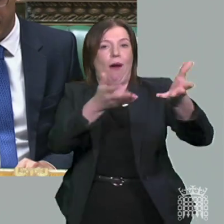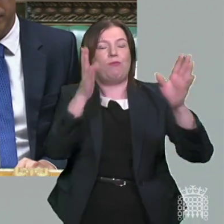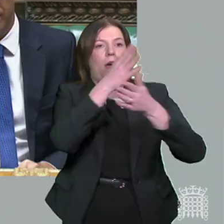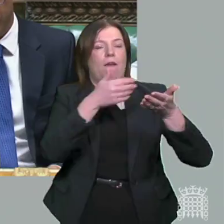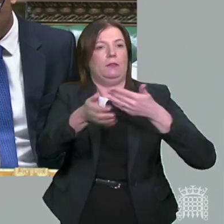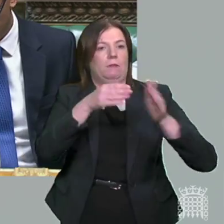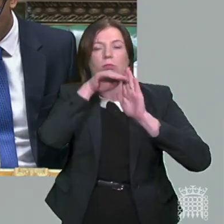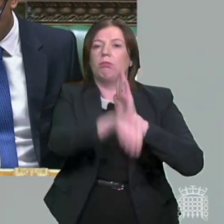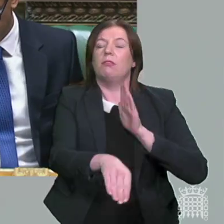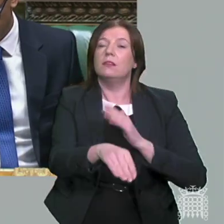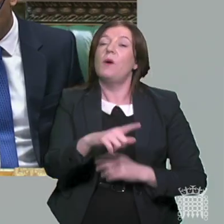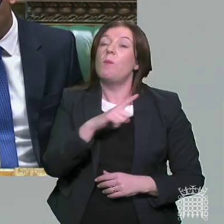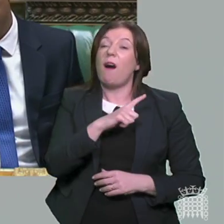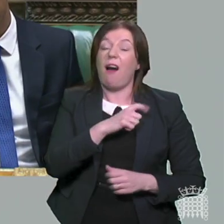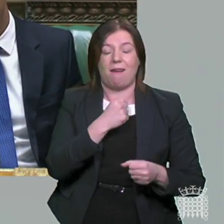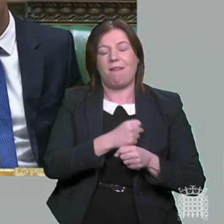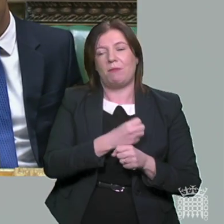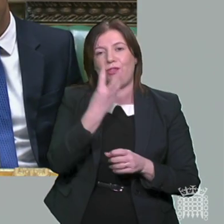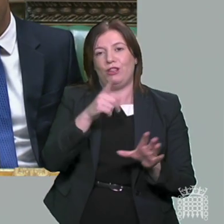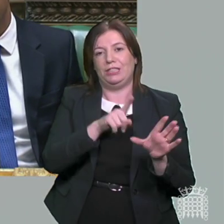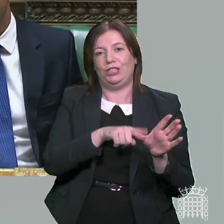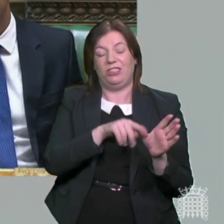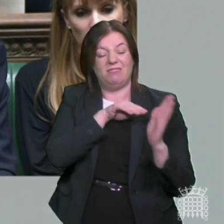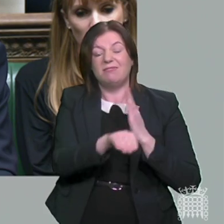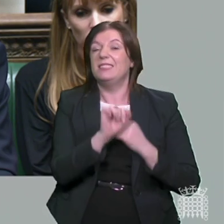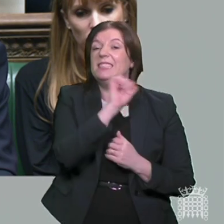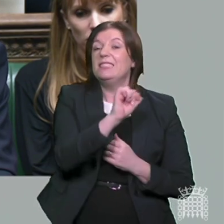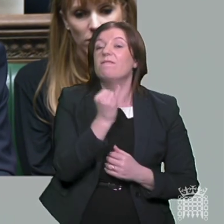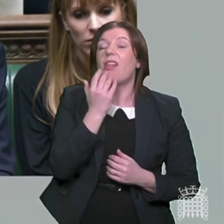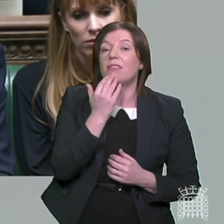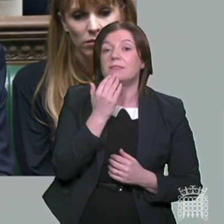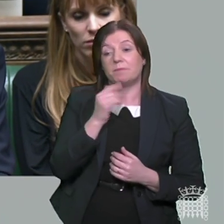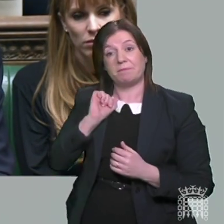I spoke to Zara’s family this morning.